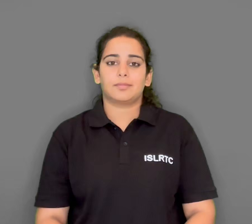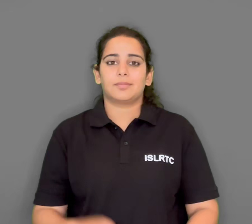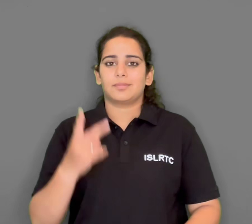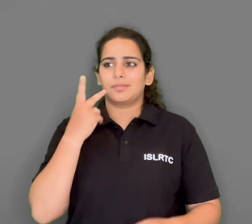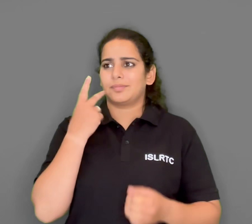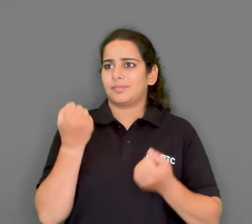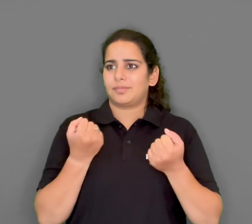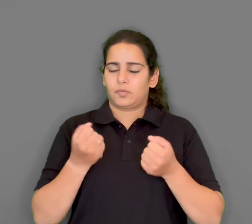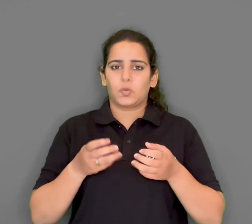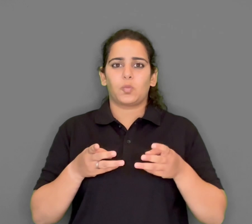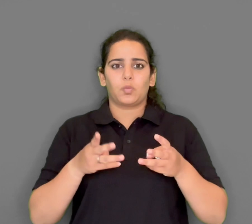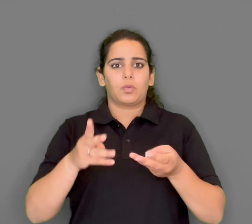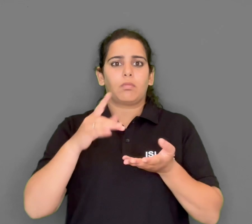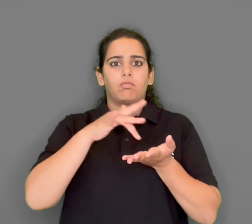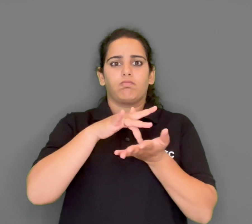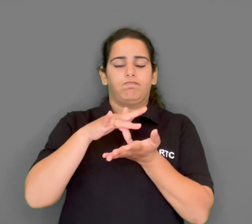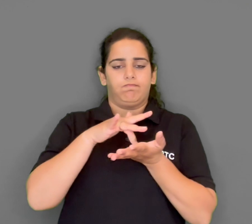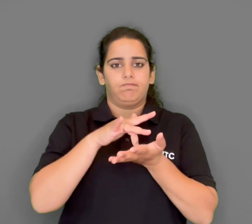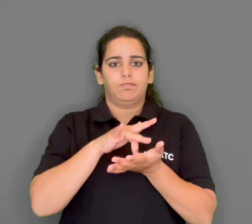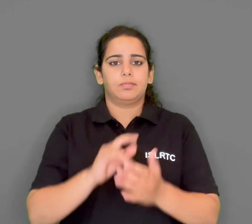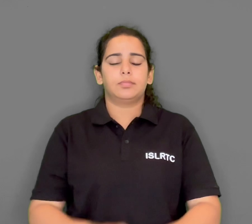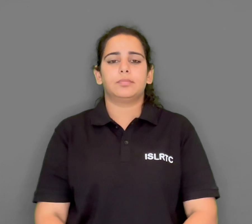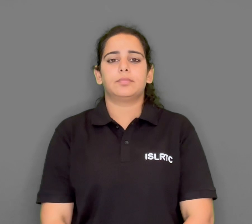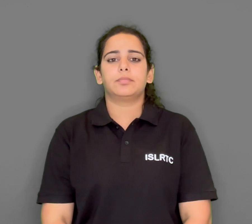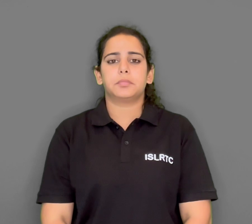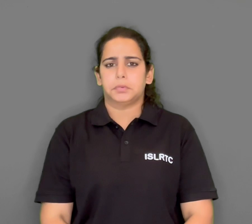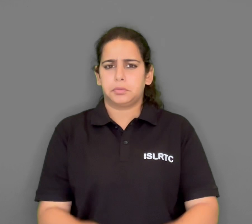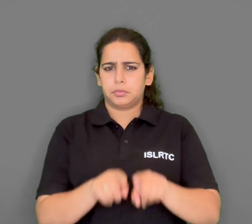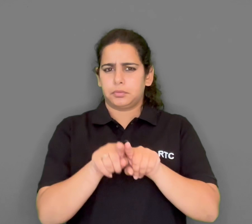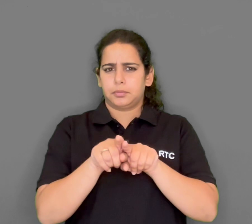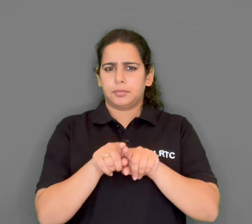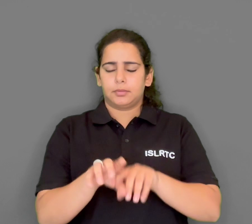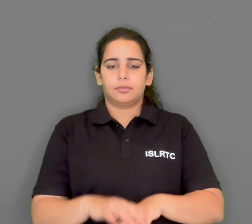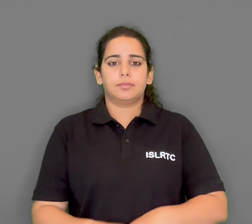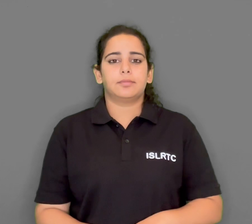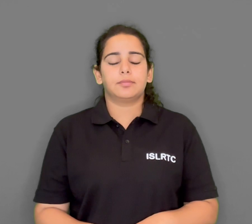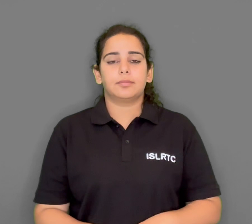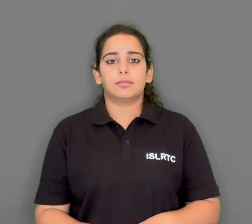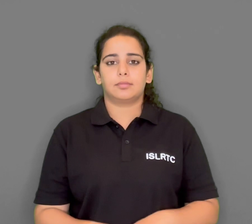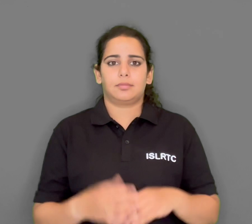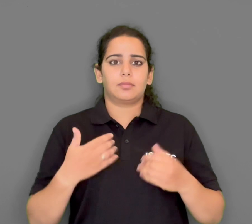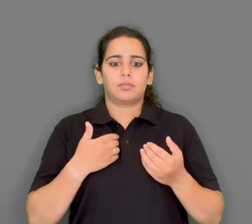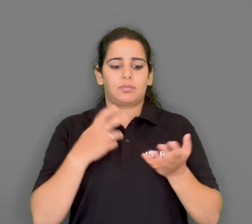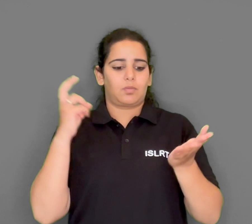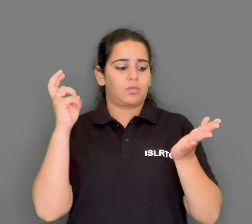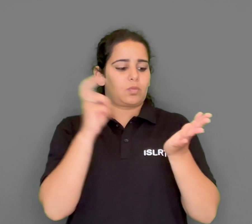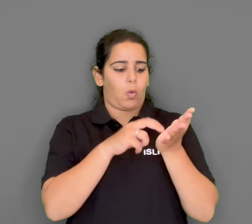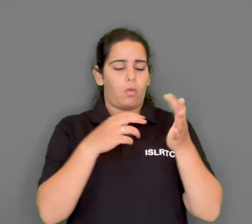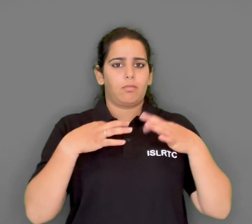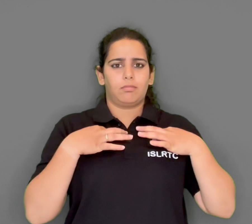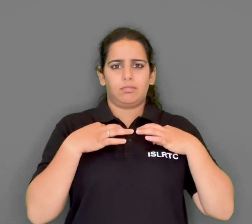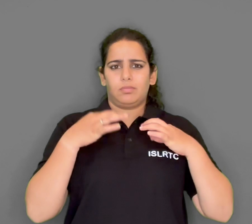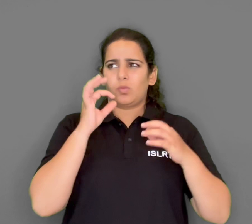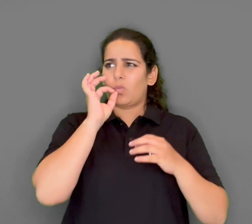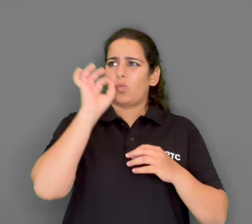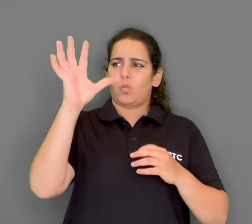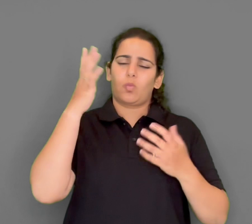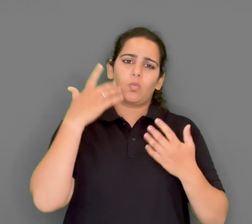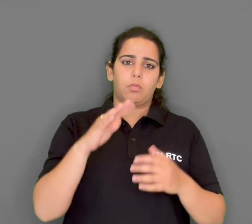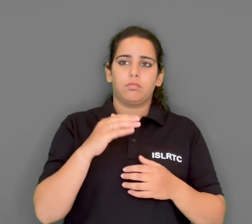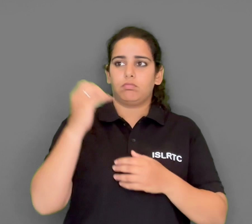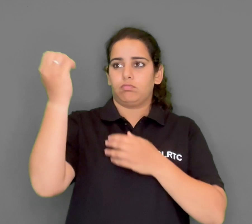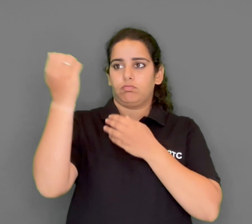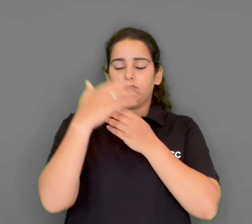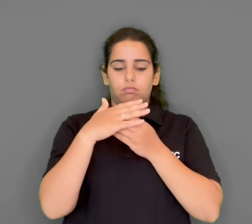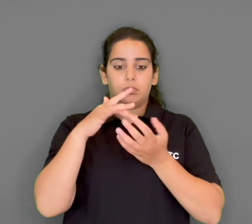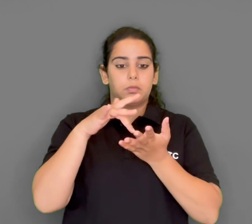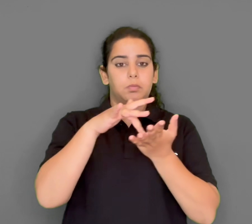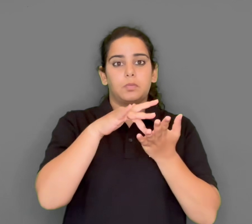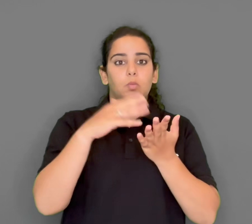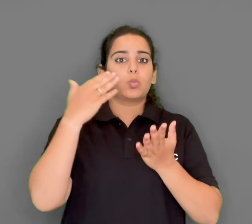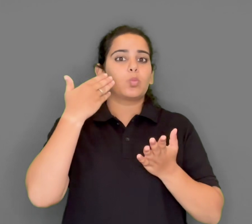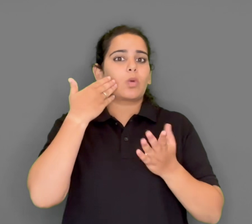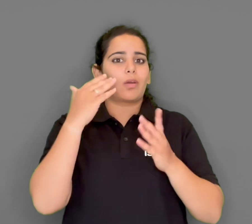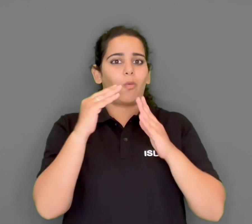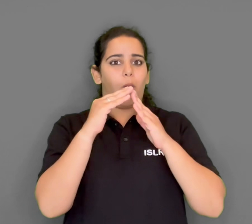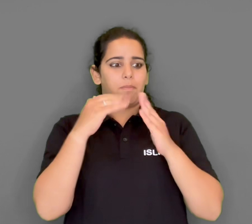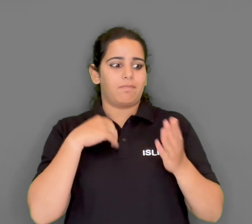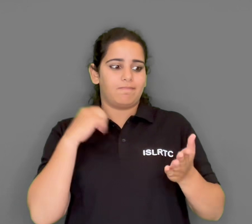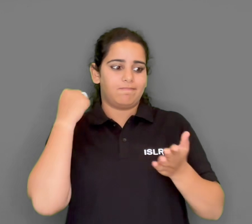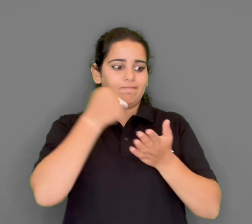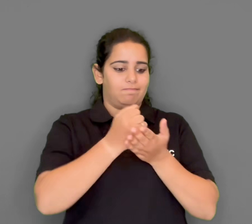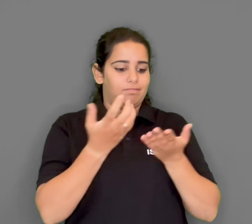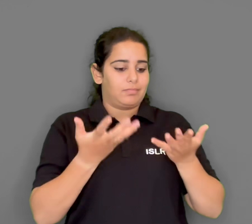Parcel Tracking Technological solutions that enable real-time monitoring and tracking of packages